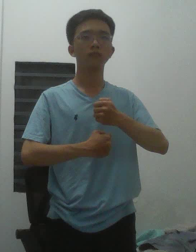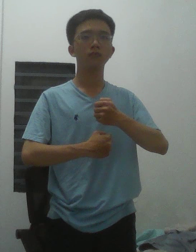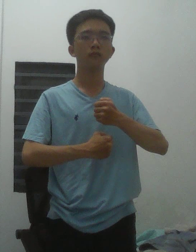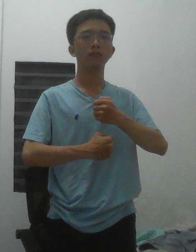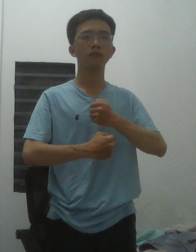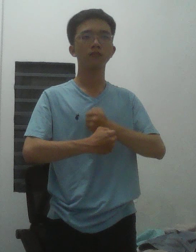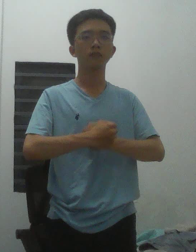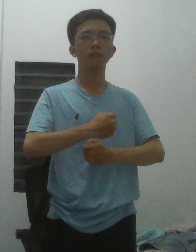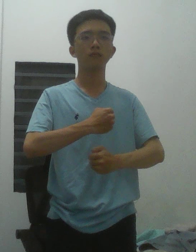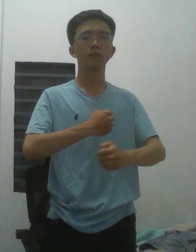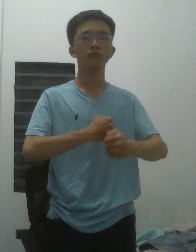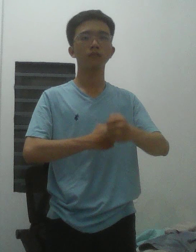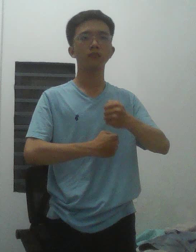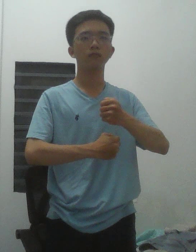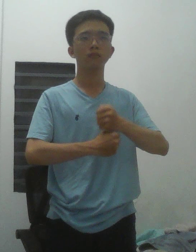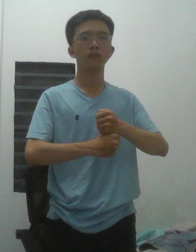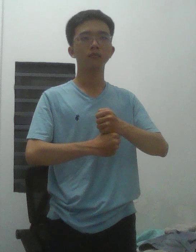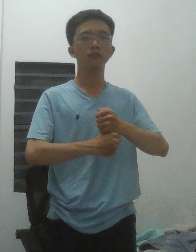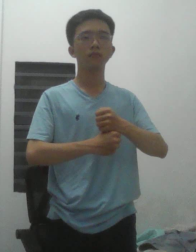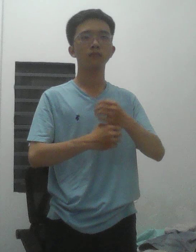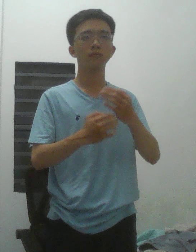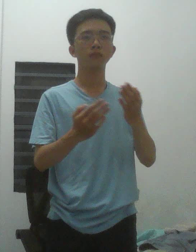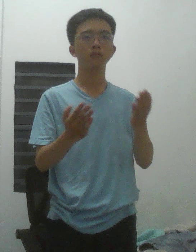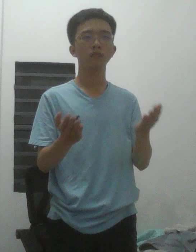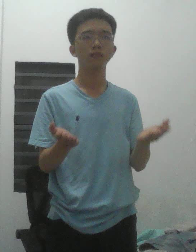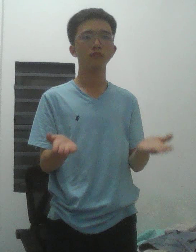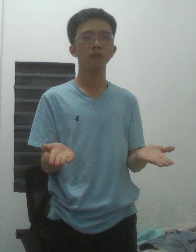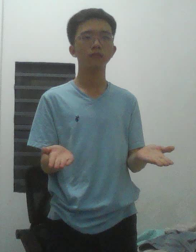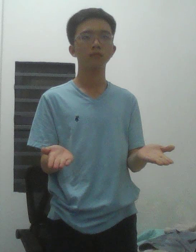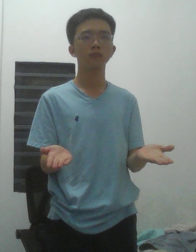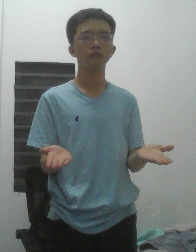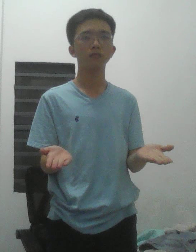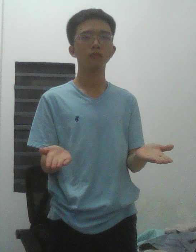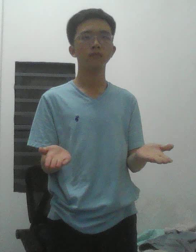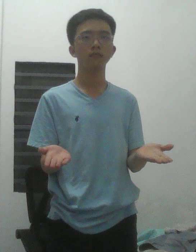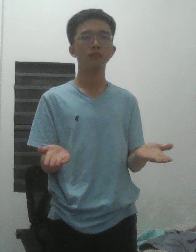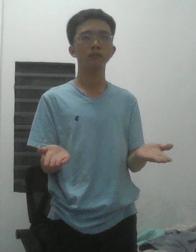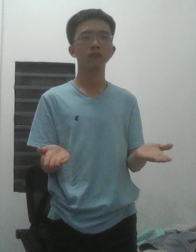nam nay